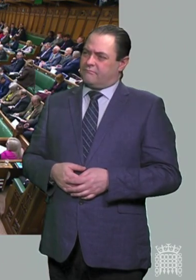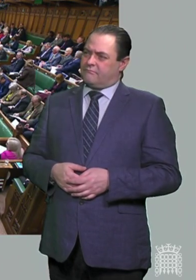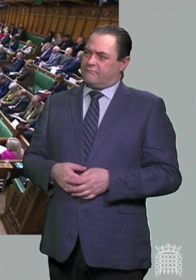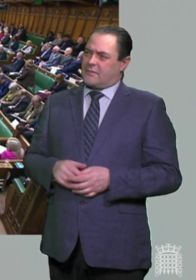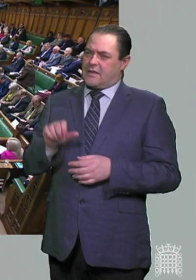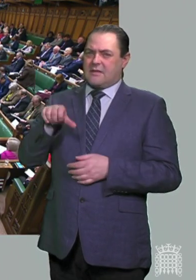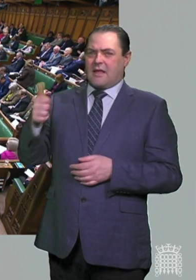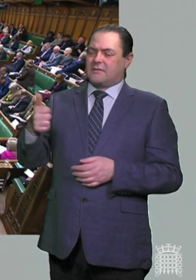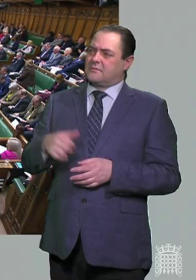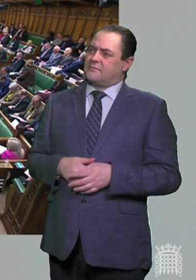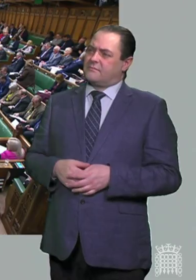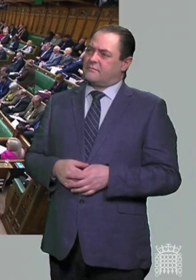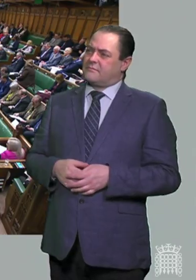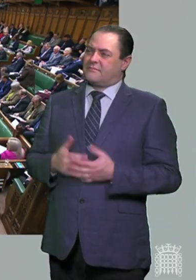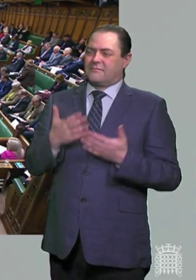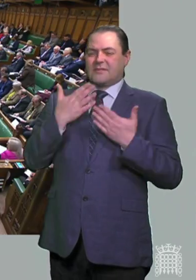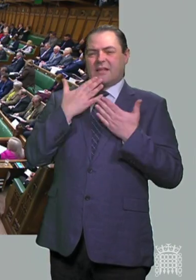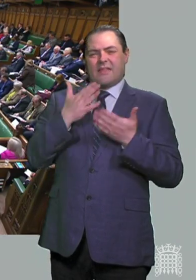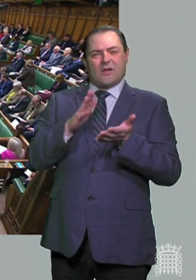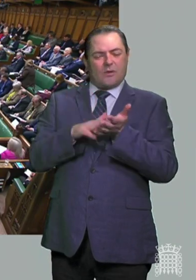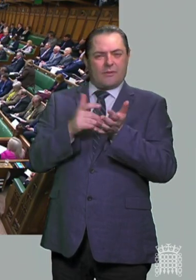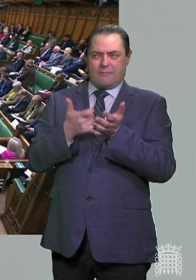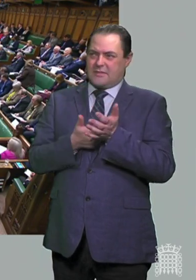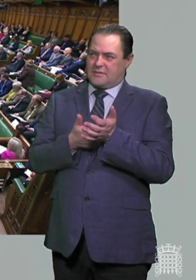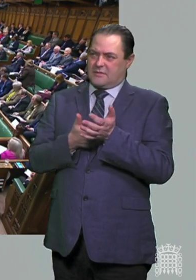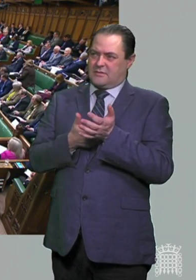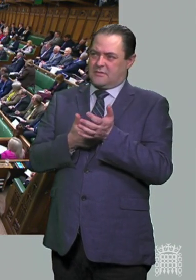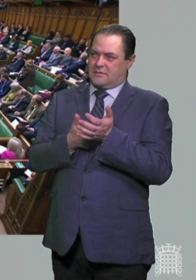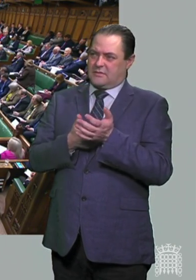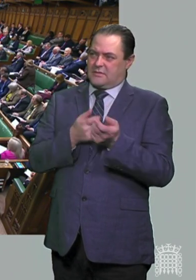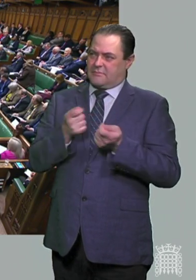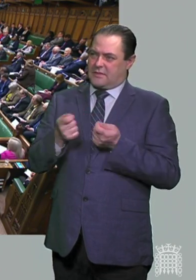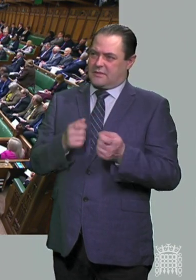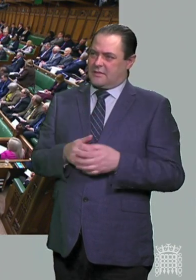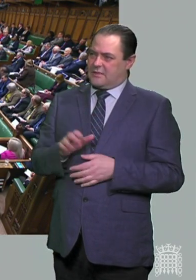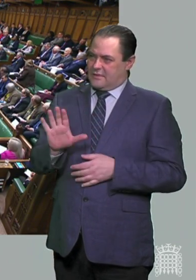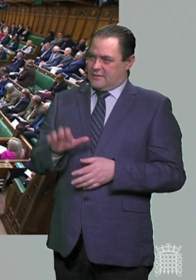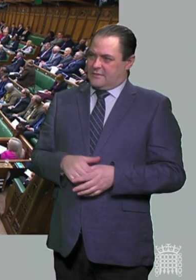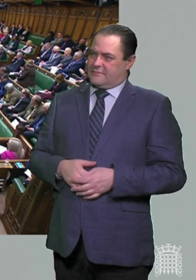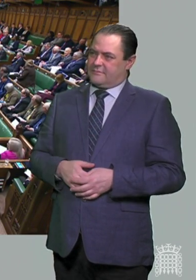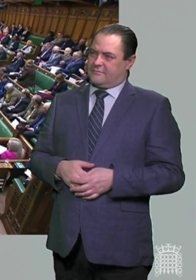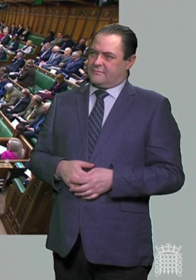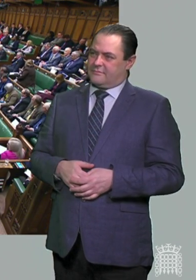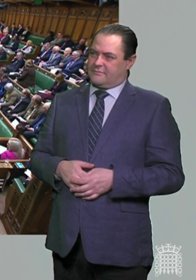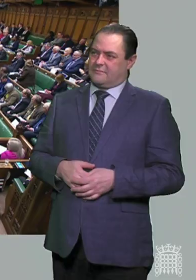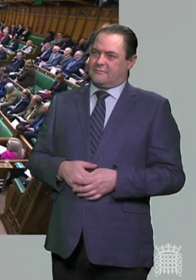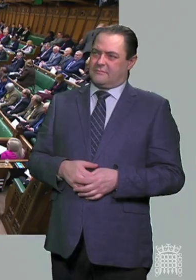I call the SNP spokesperson.